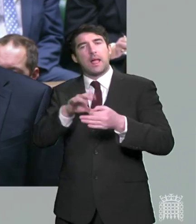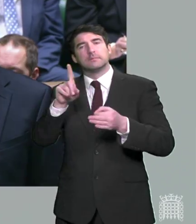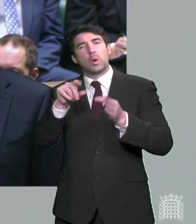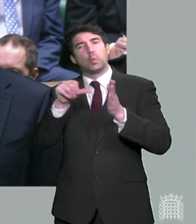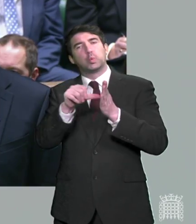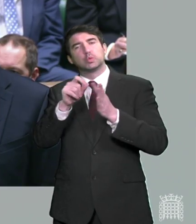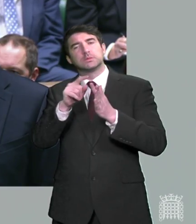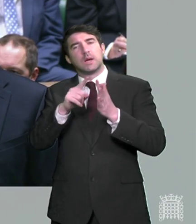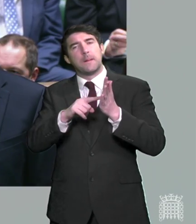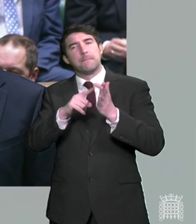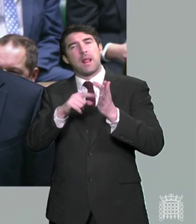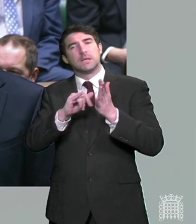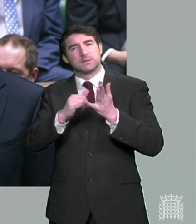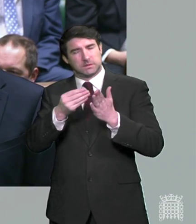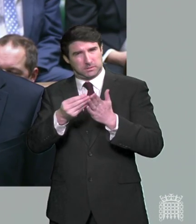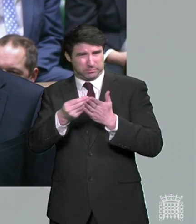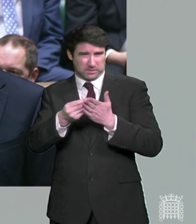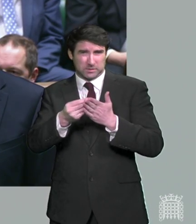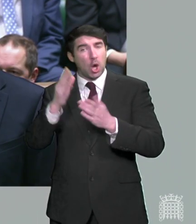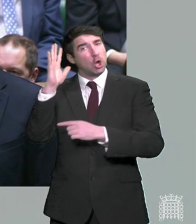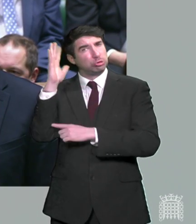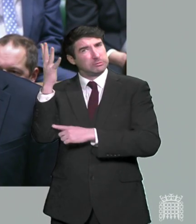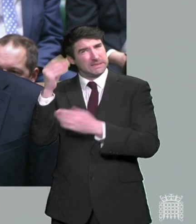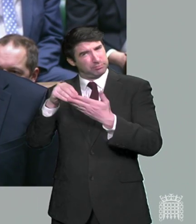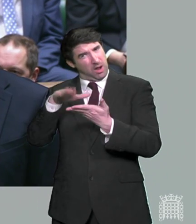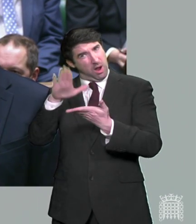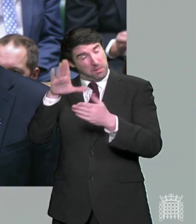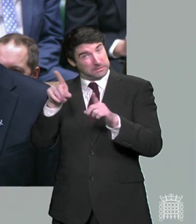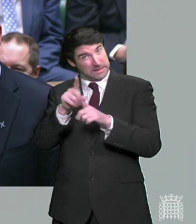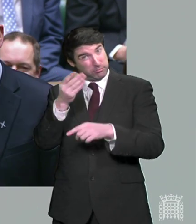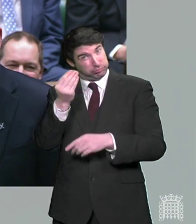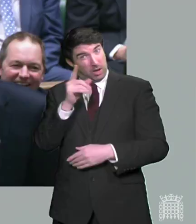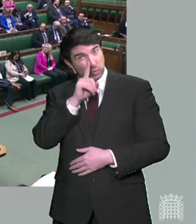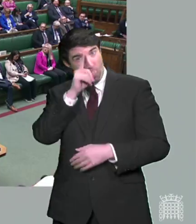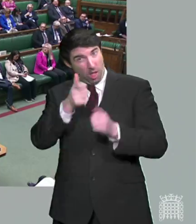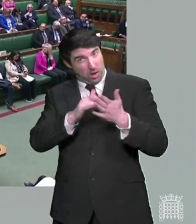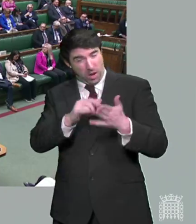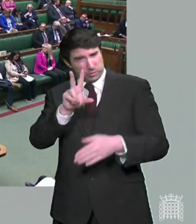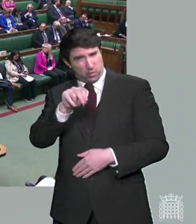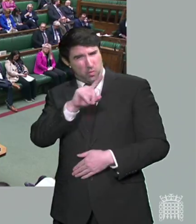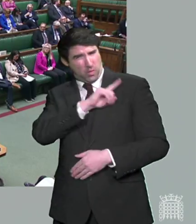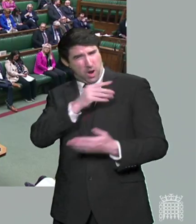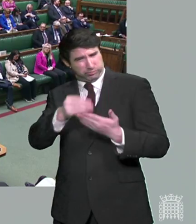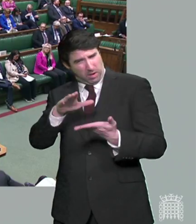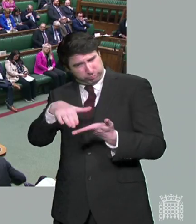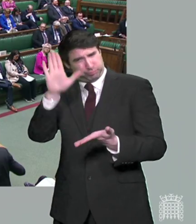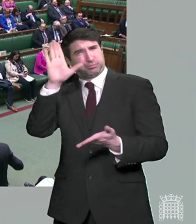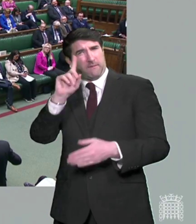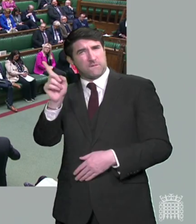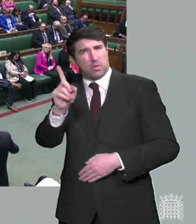I think he will agree that the price of trees has not gone up at the same rate as the price of oil and gas.